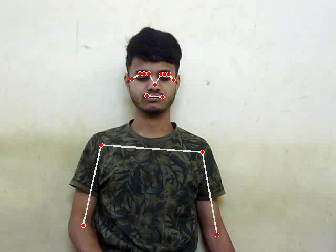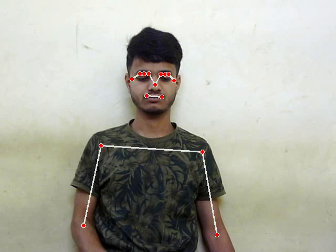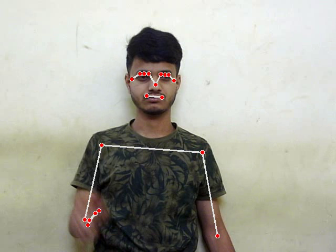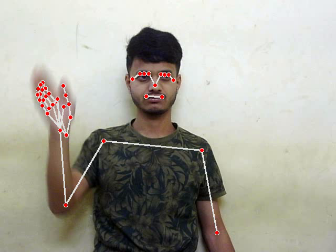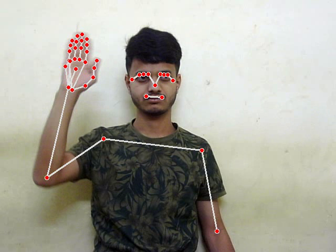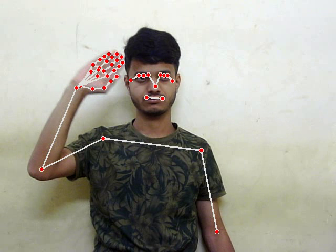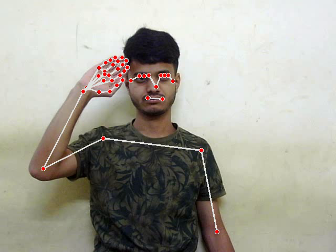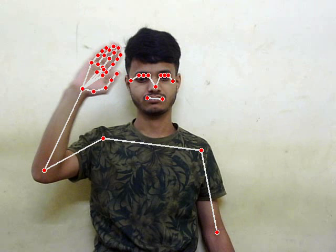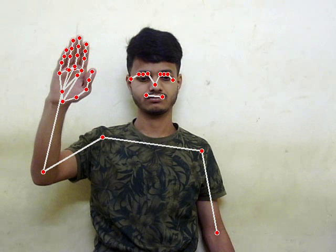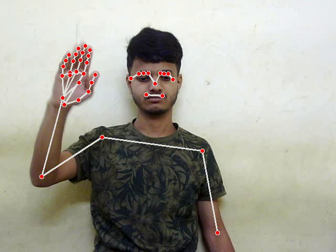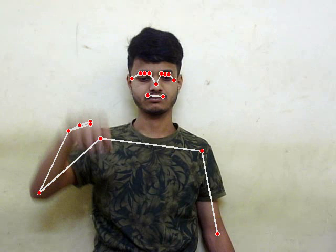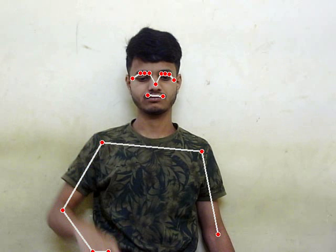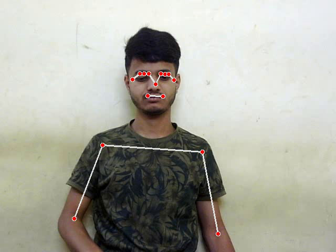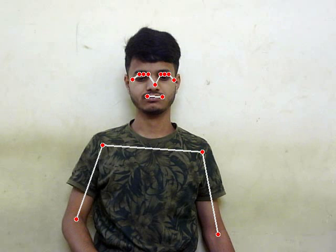hello